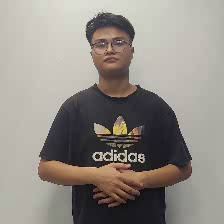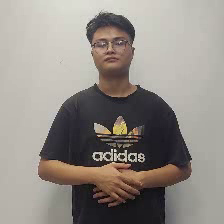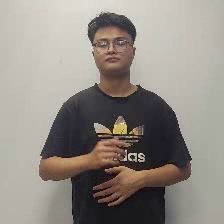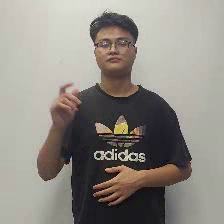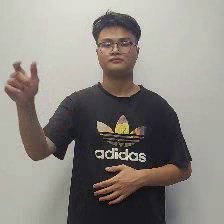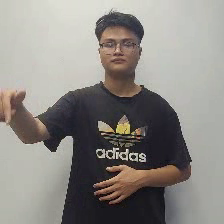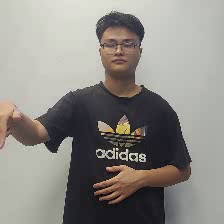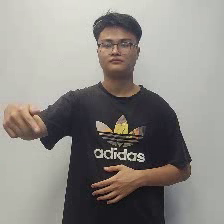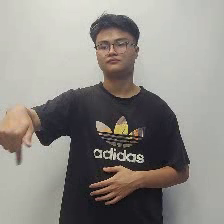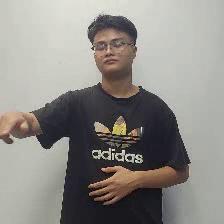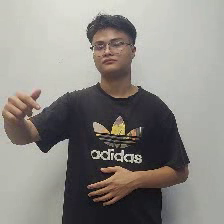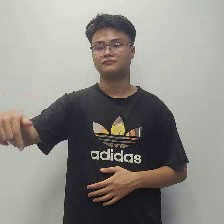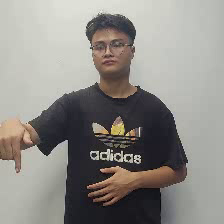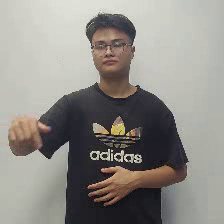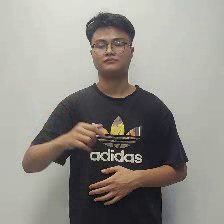Chúng ta